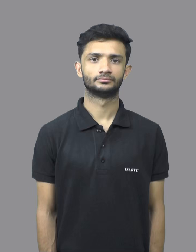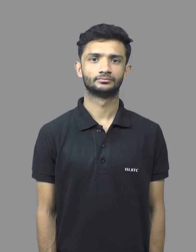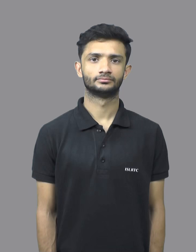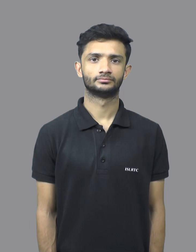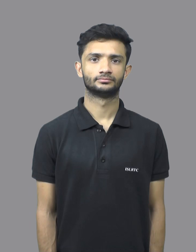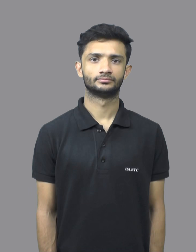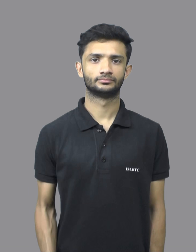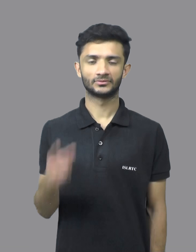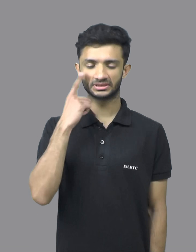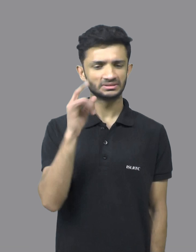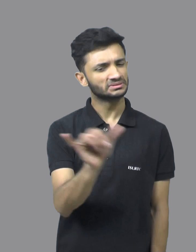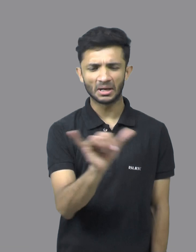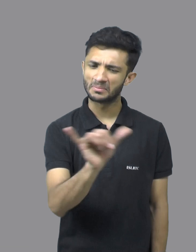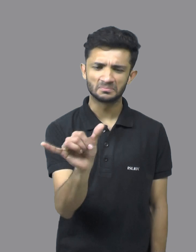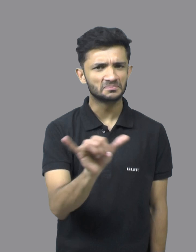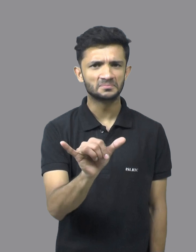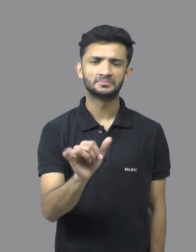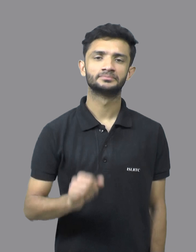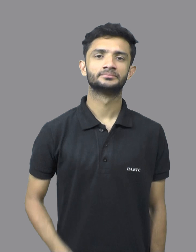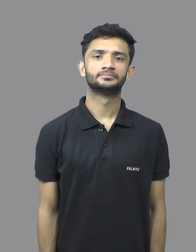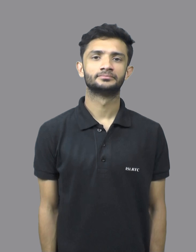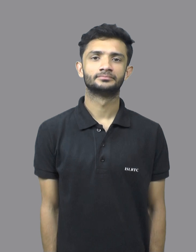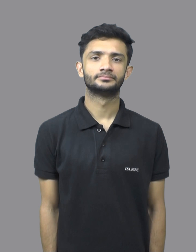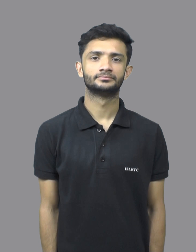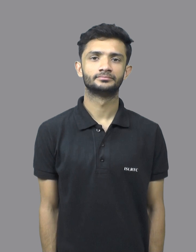Alike